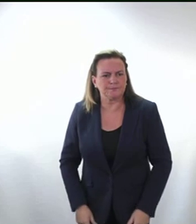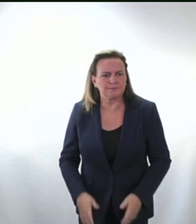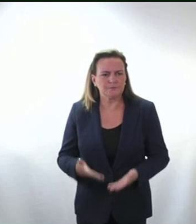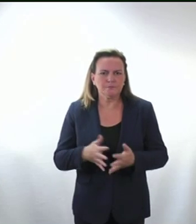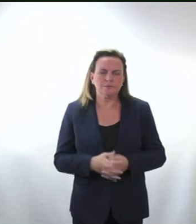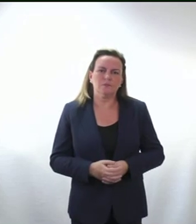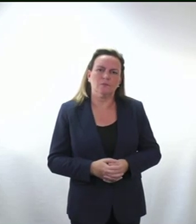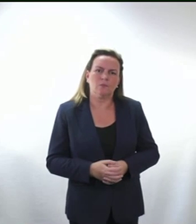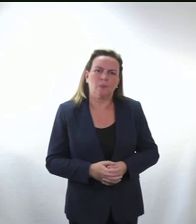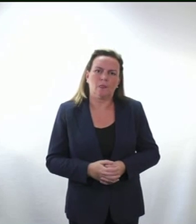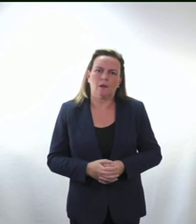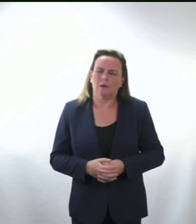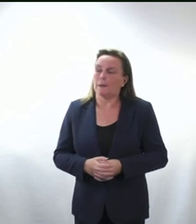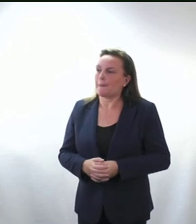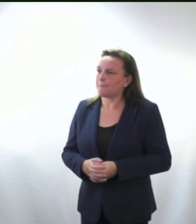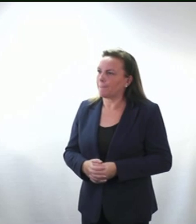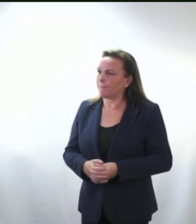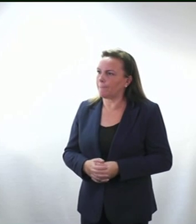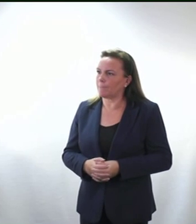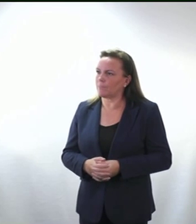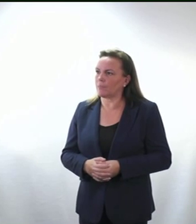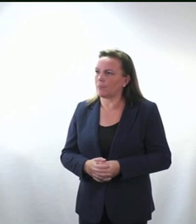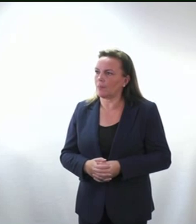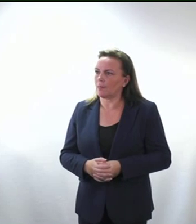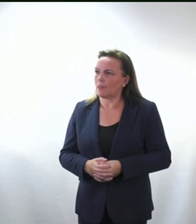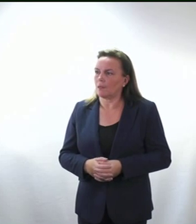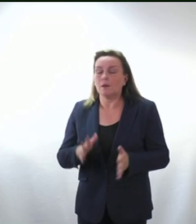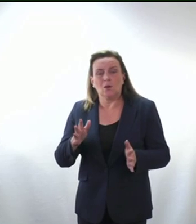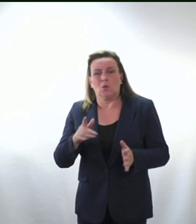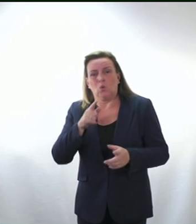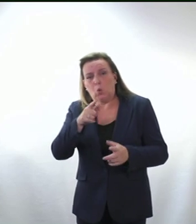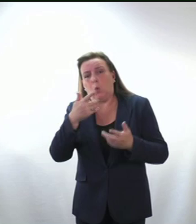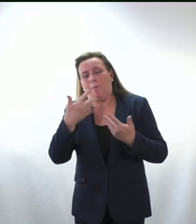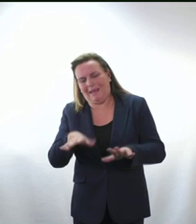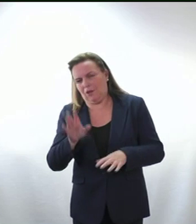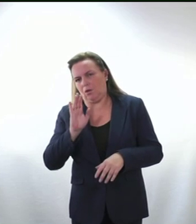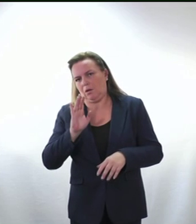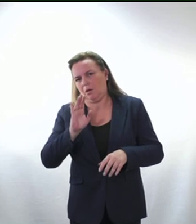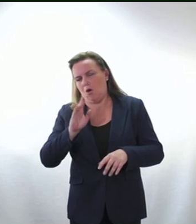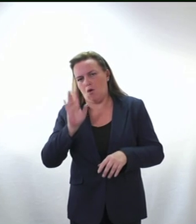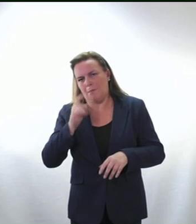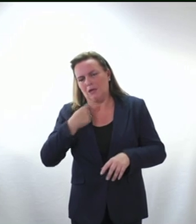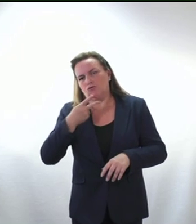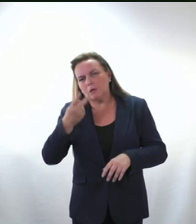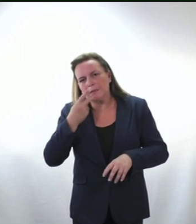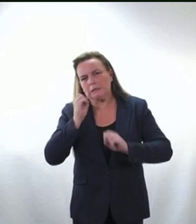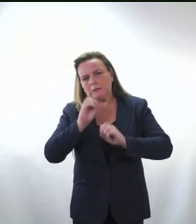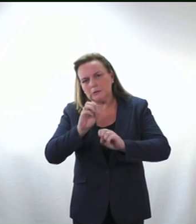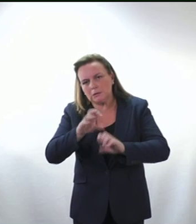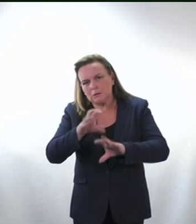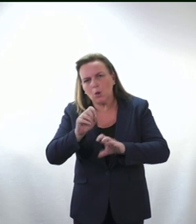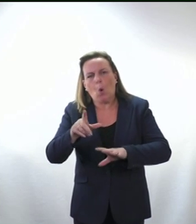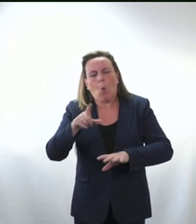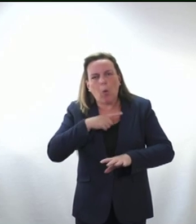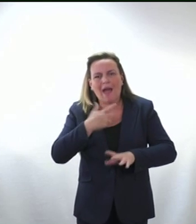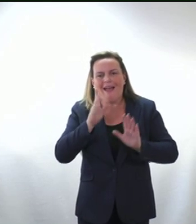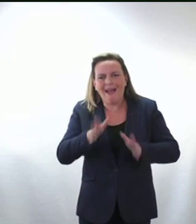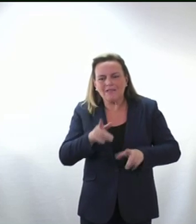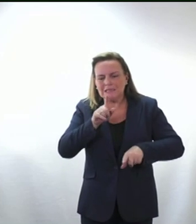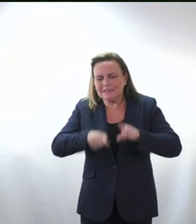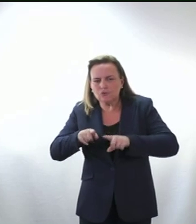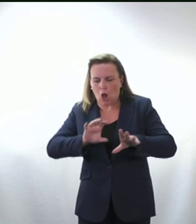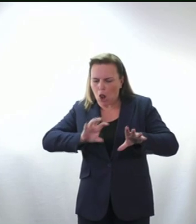The right hon. and learned Gentleman has heard from me and heard repeatedly from the Government why we are bringing in differentiated local restrictions.